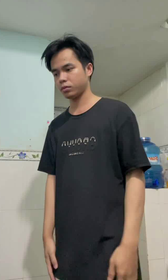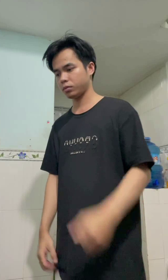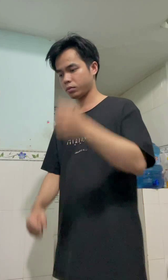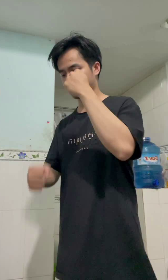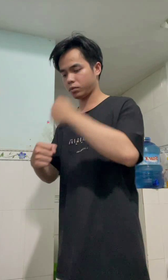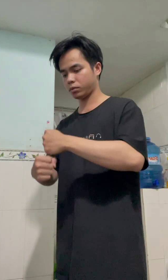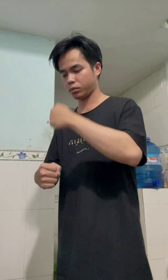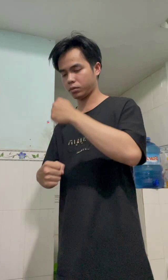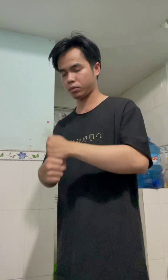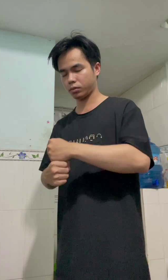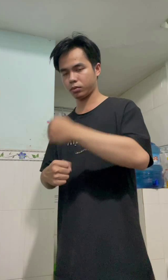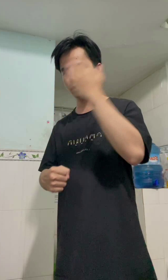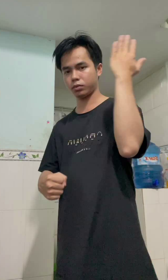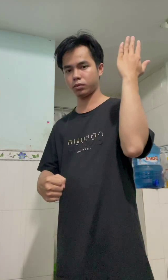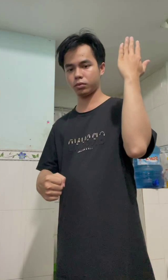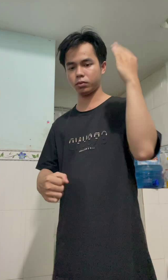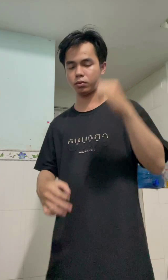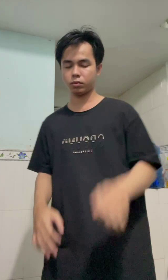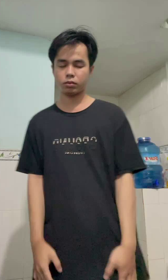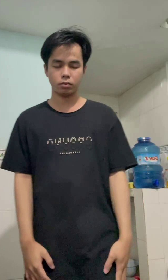that nghiep